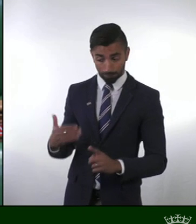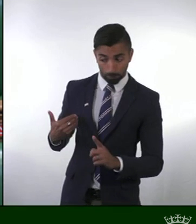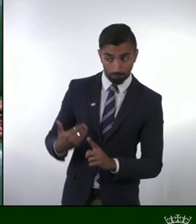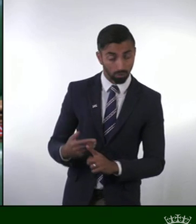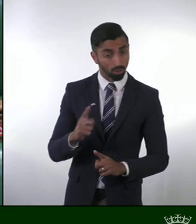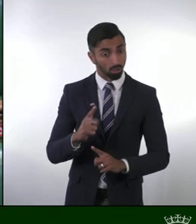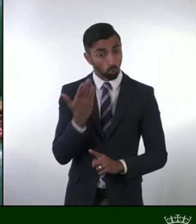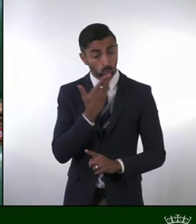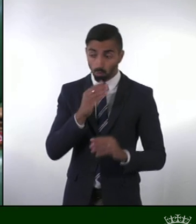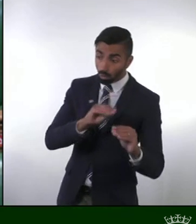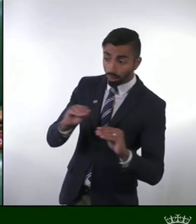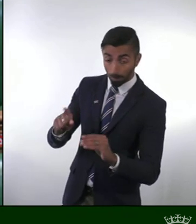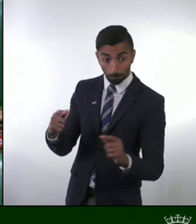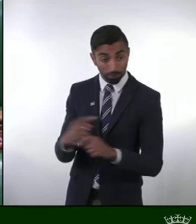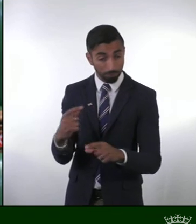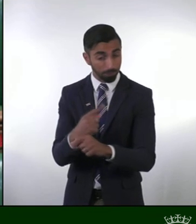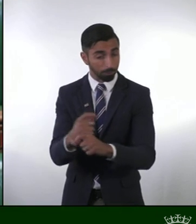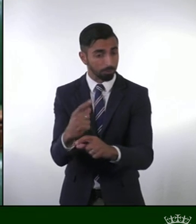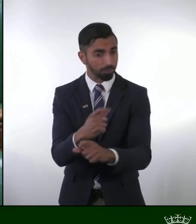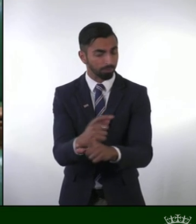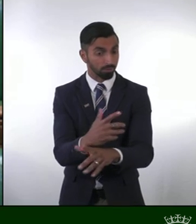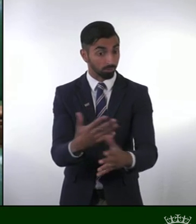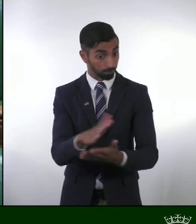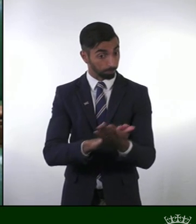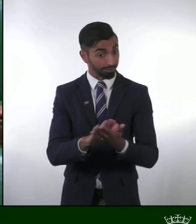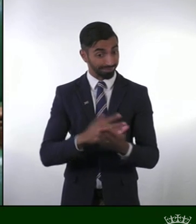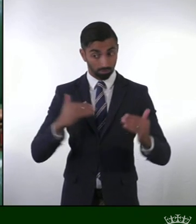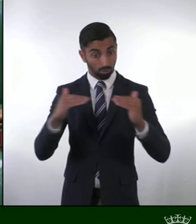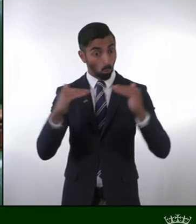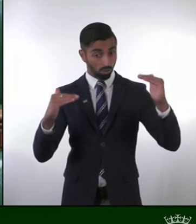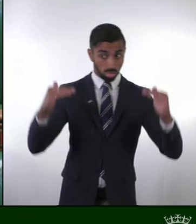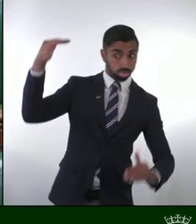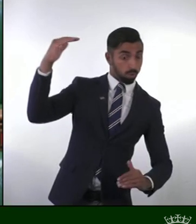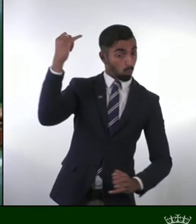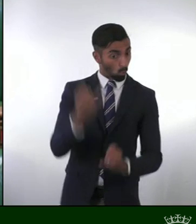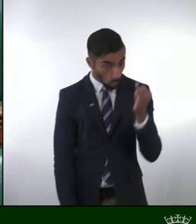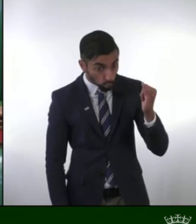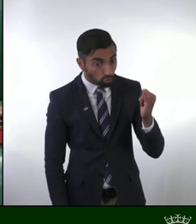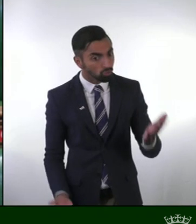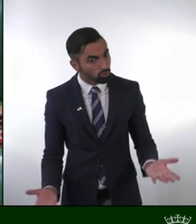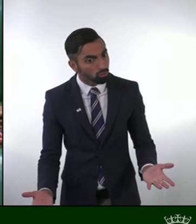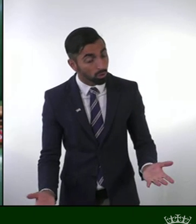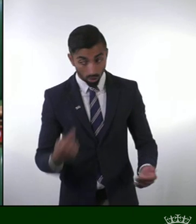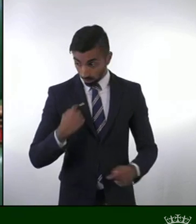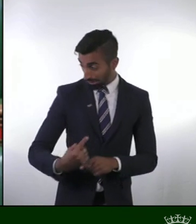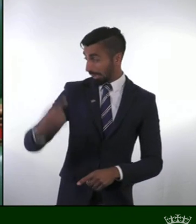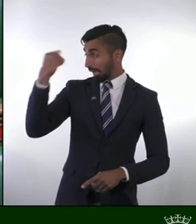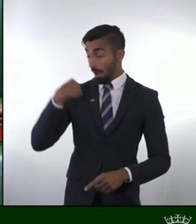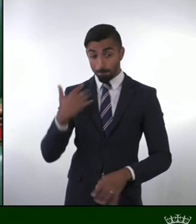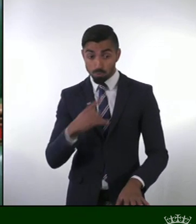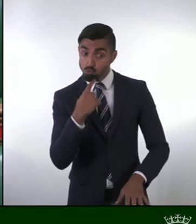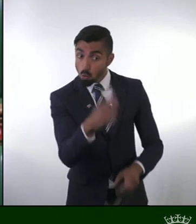Several weeks ago, I suggested to the Prime Minister that we set up a national taskforce, so that everybody could put their shoulder to the wheel.